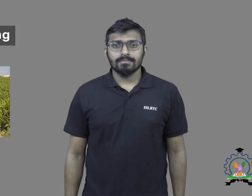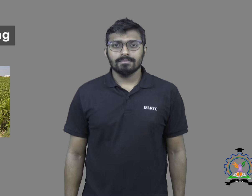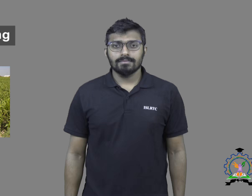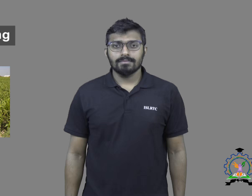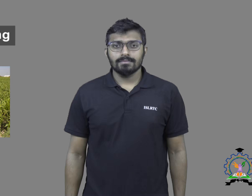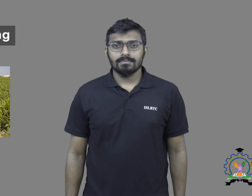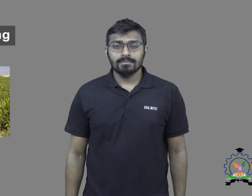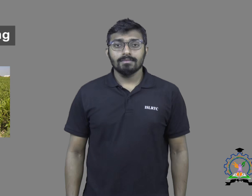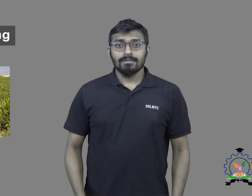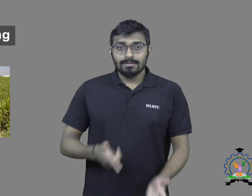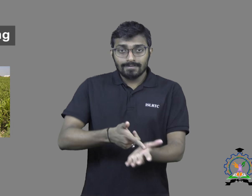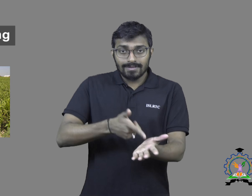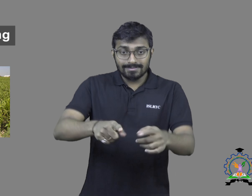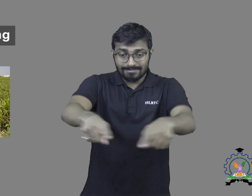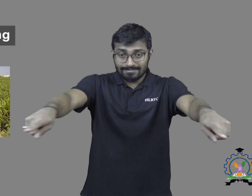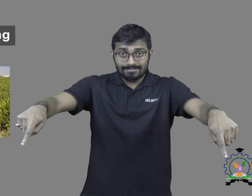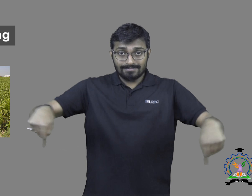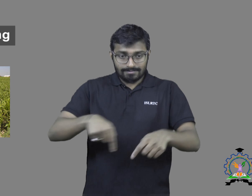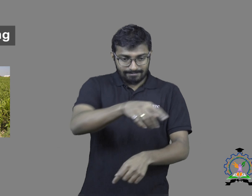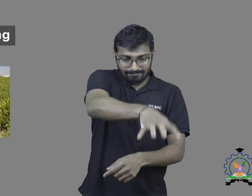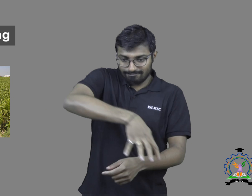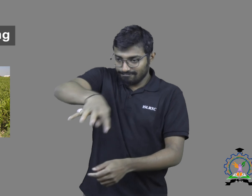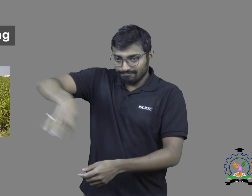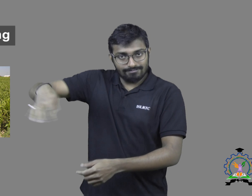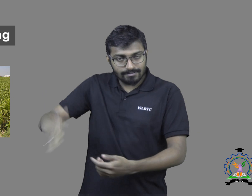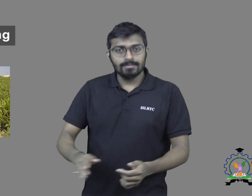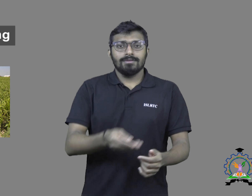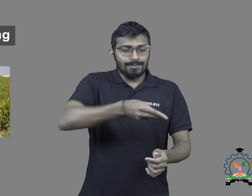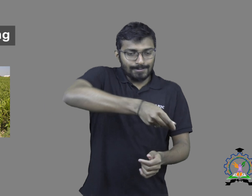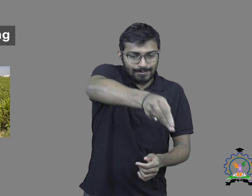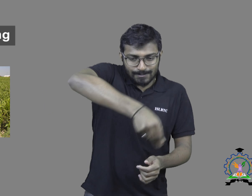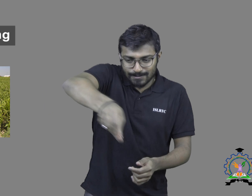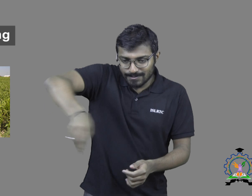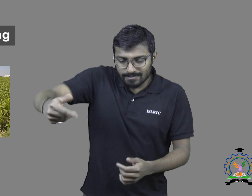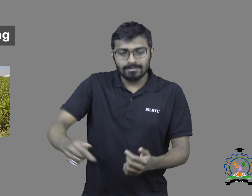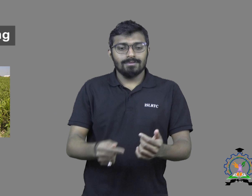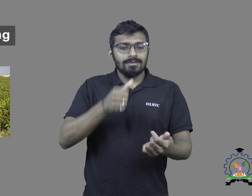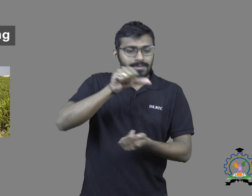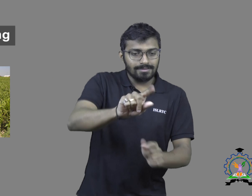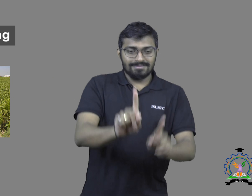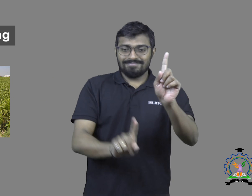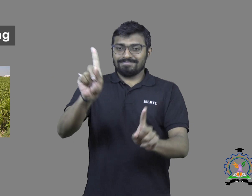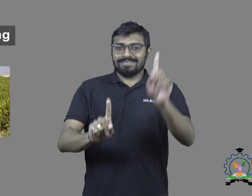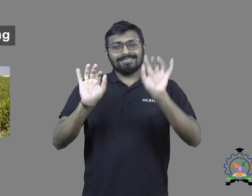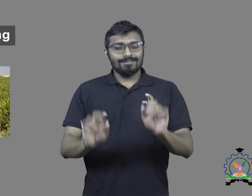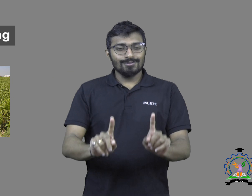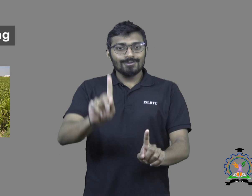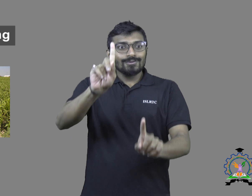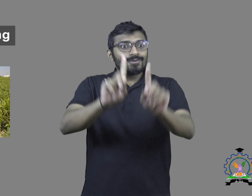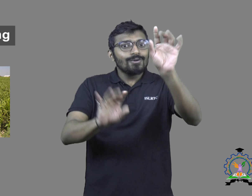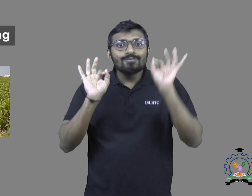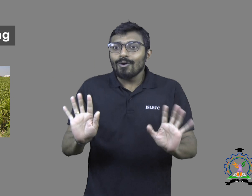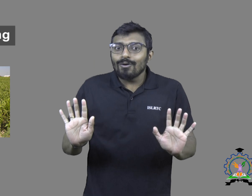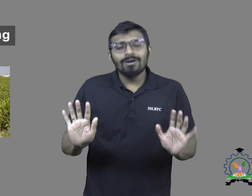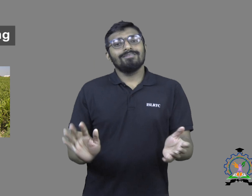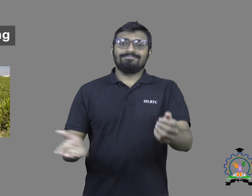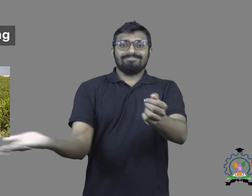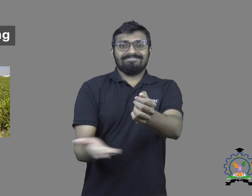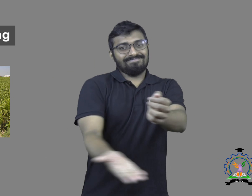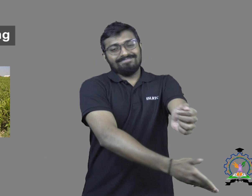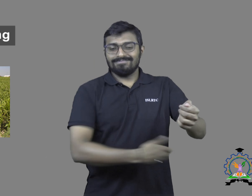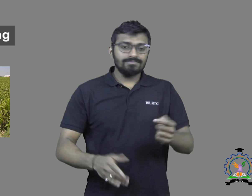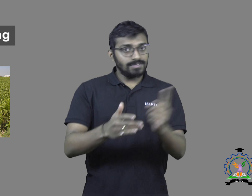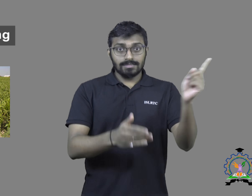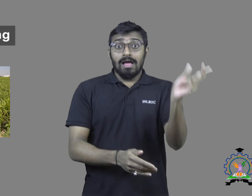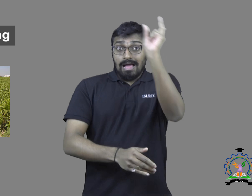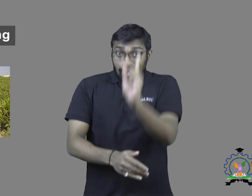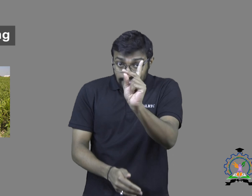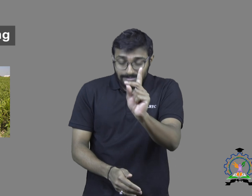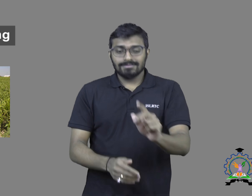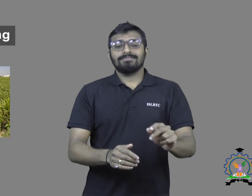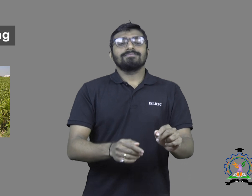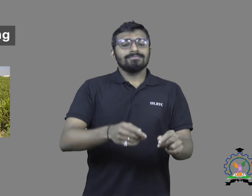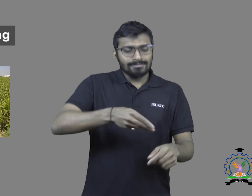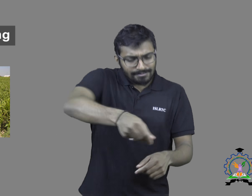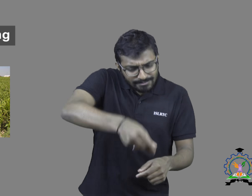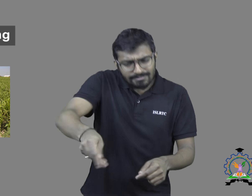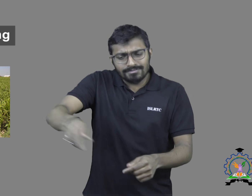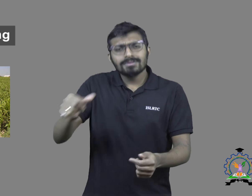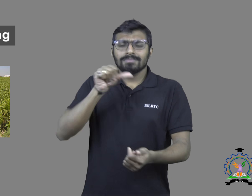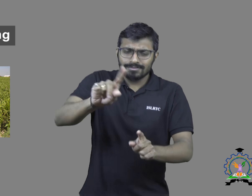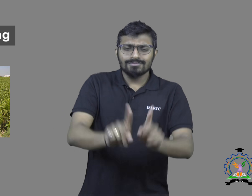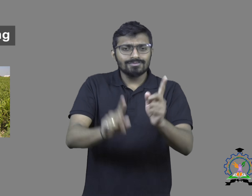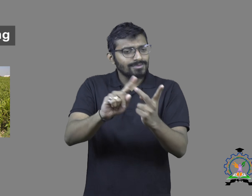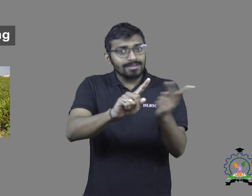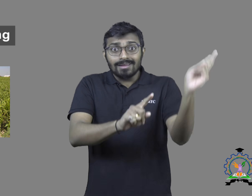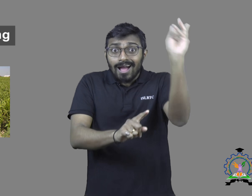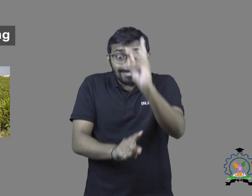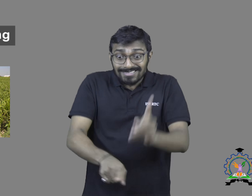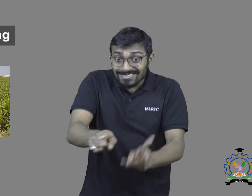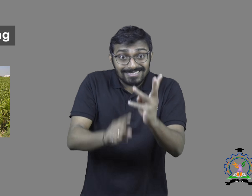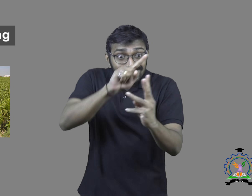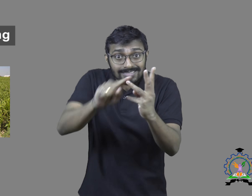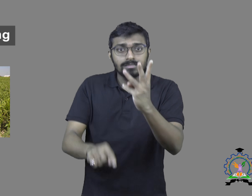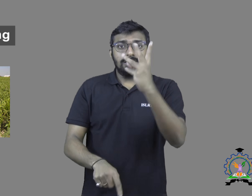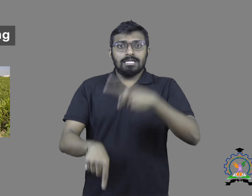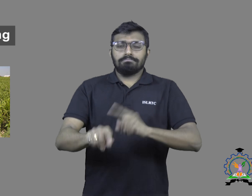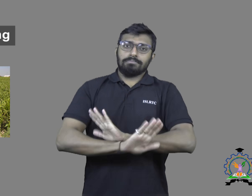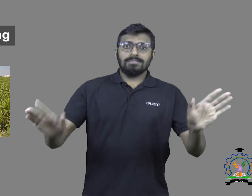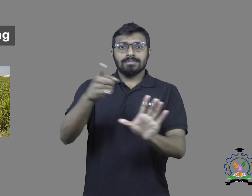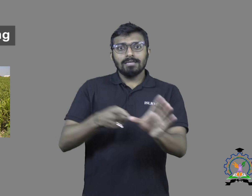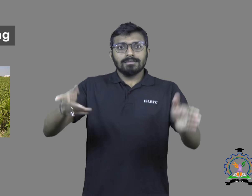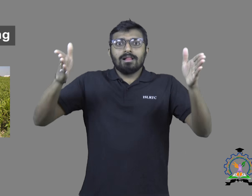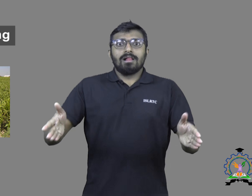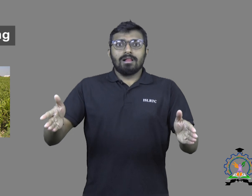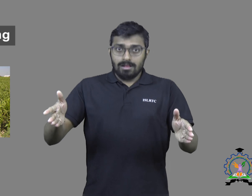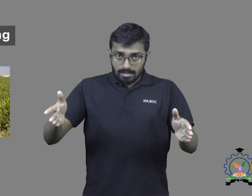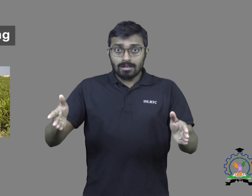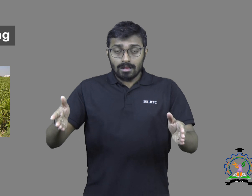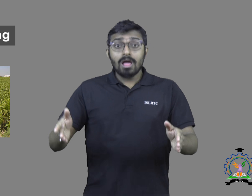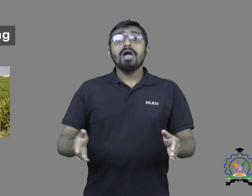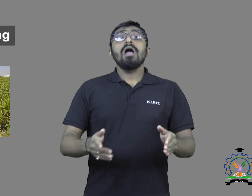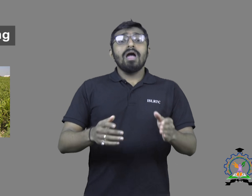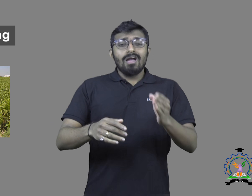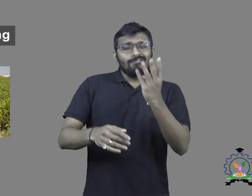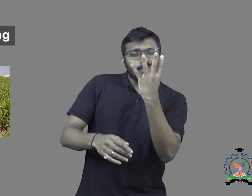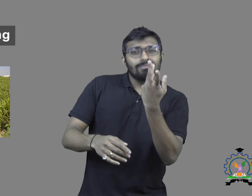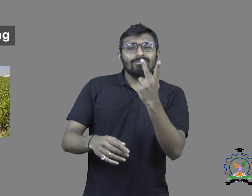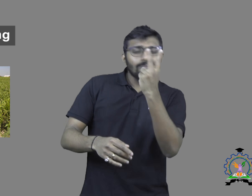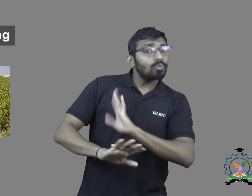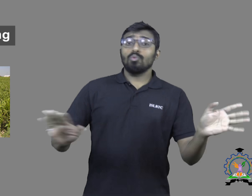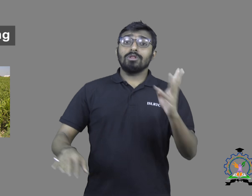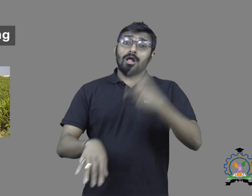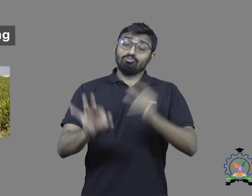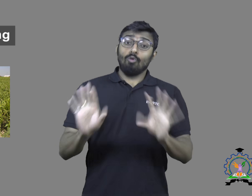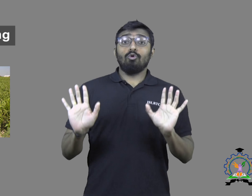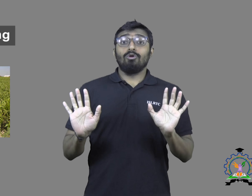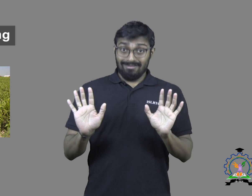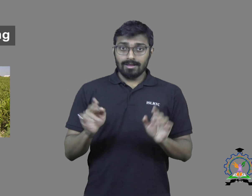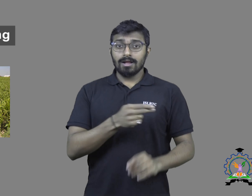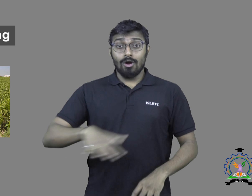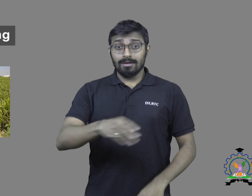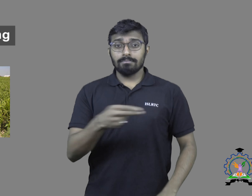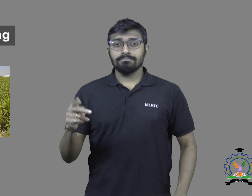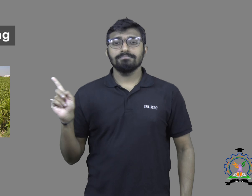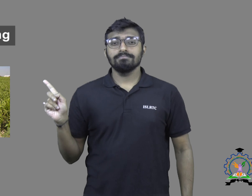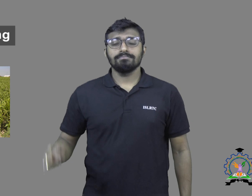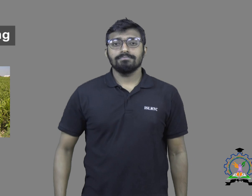Tripale Cropping